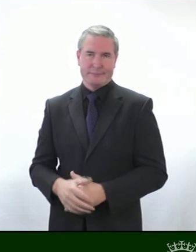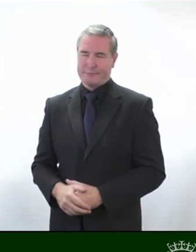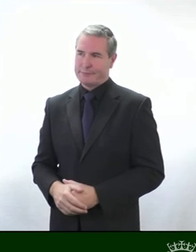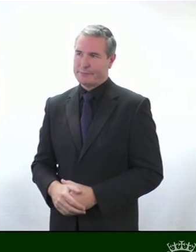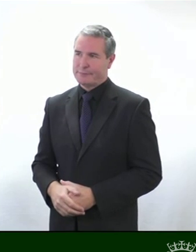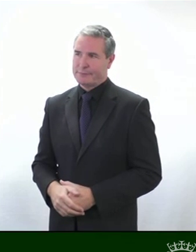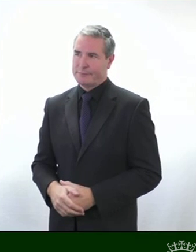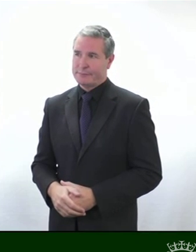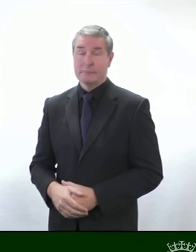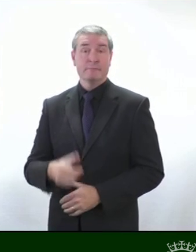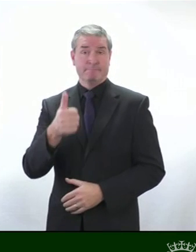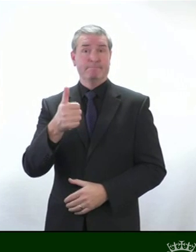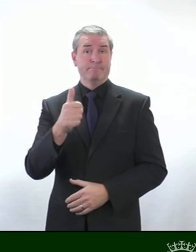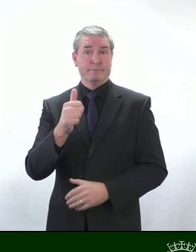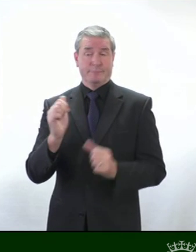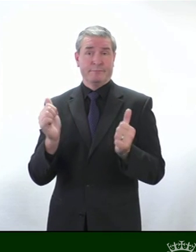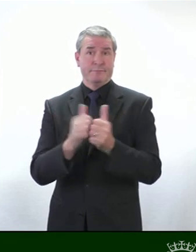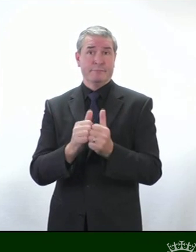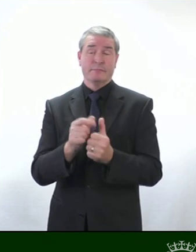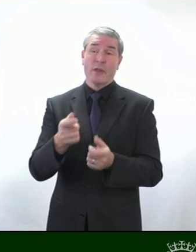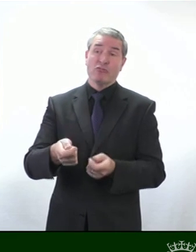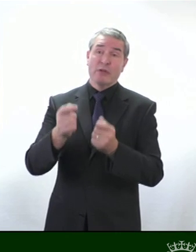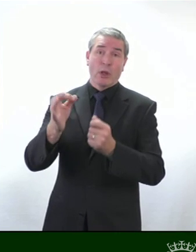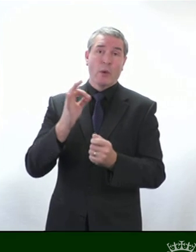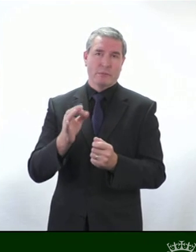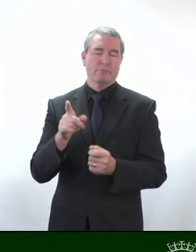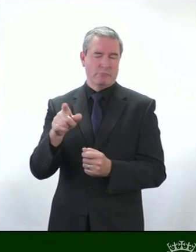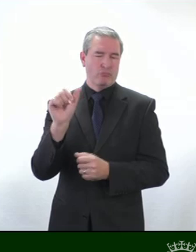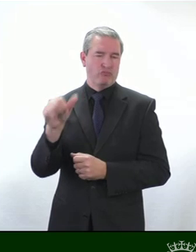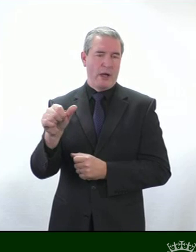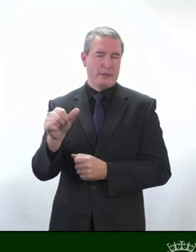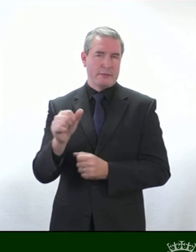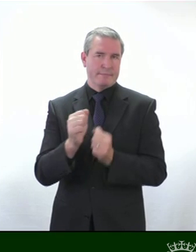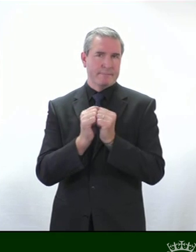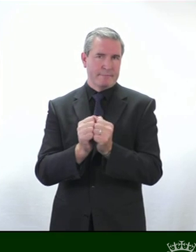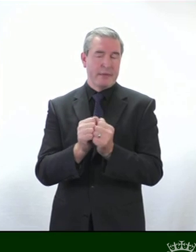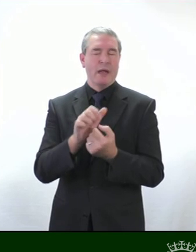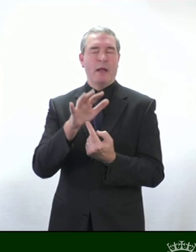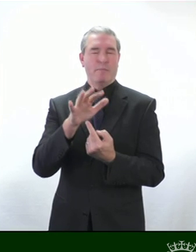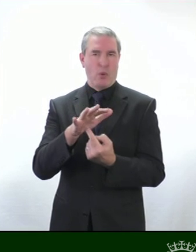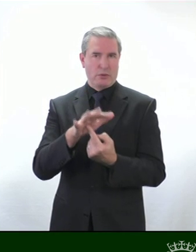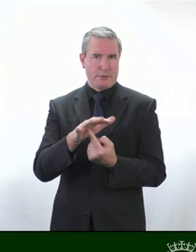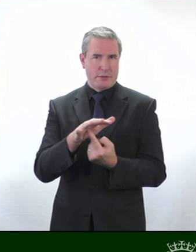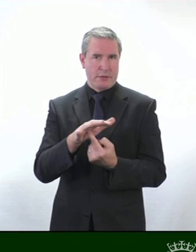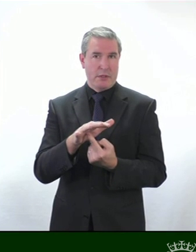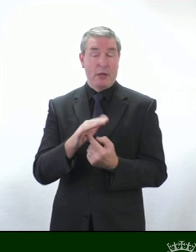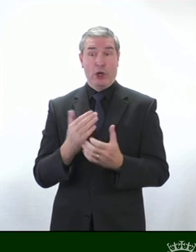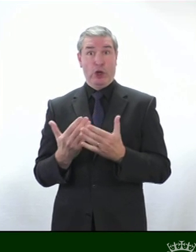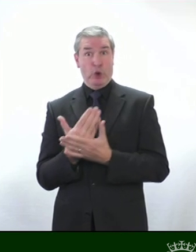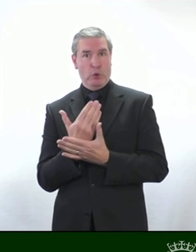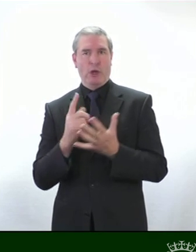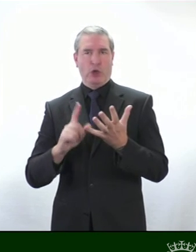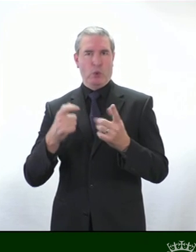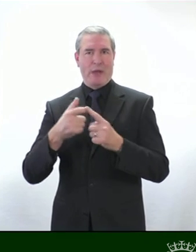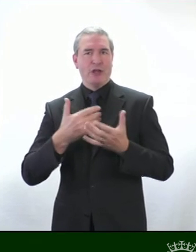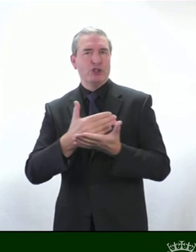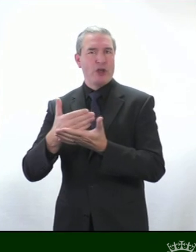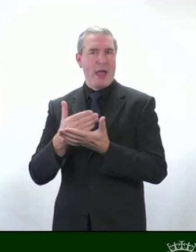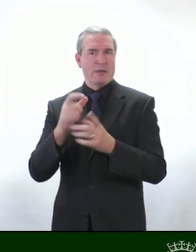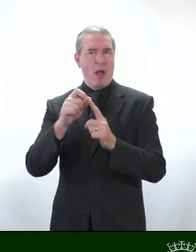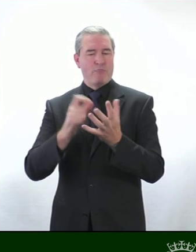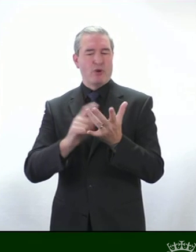Yes, indeed. My hon. Friend is completely right about the importance of the new UK shared prosperity fund.